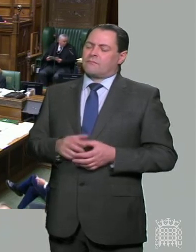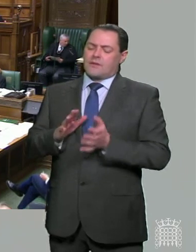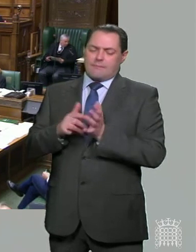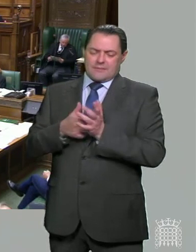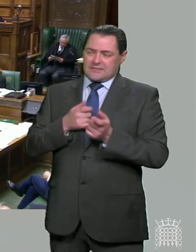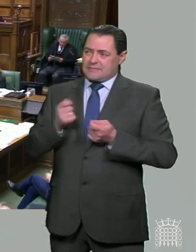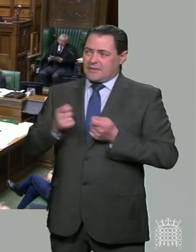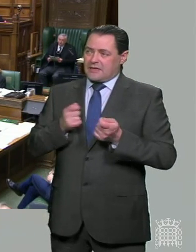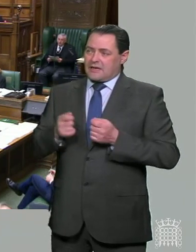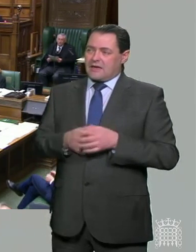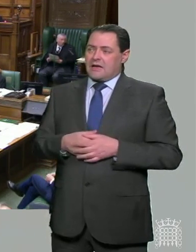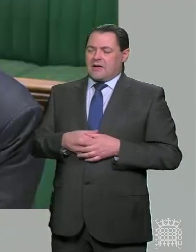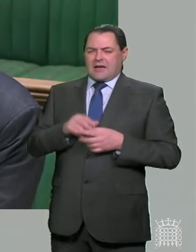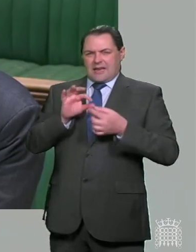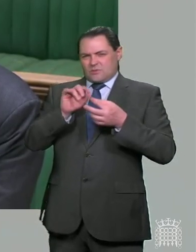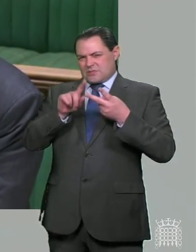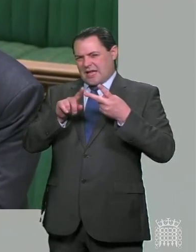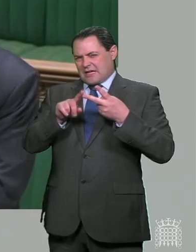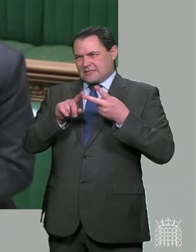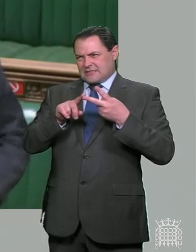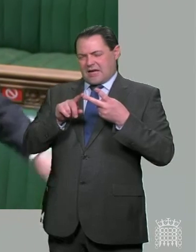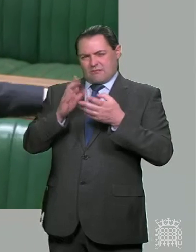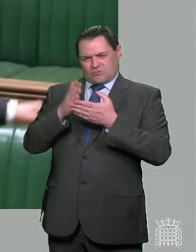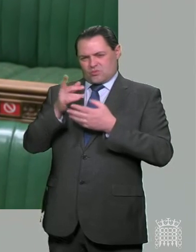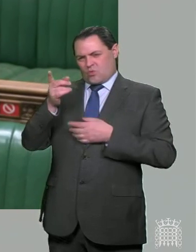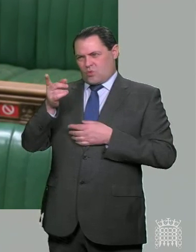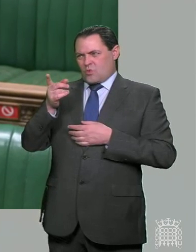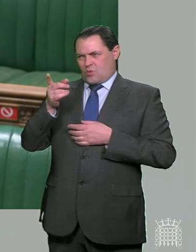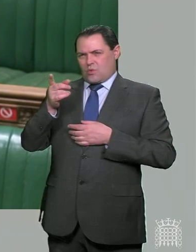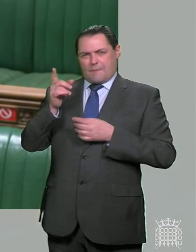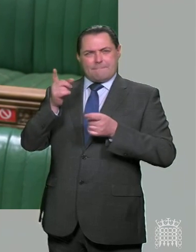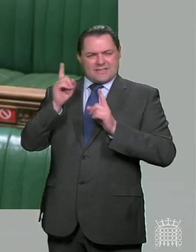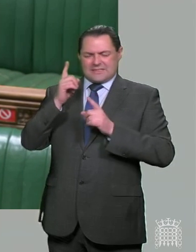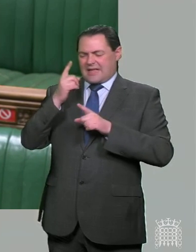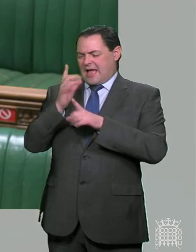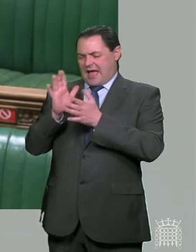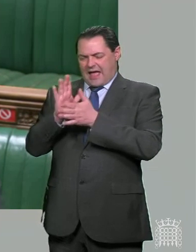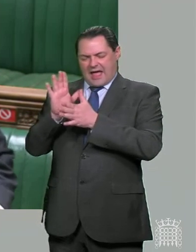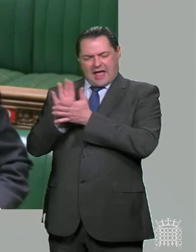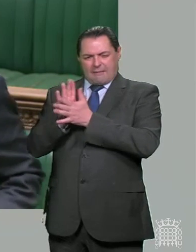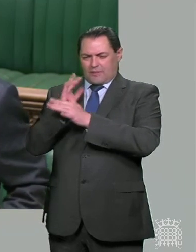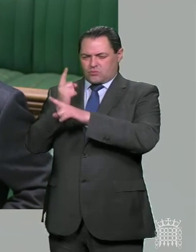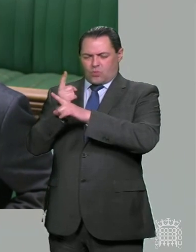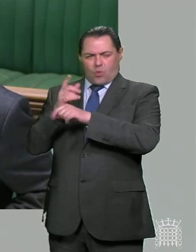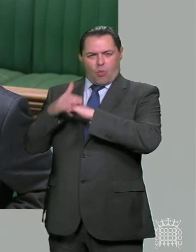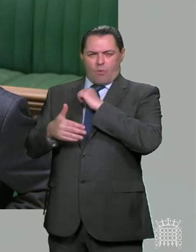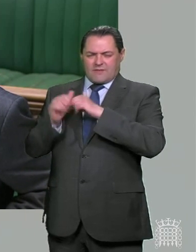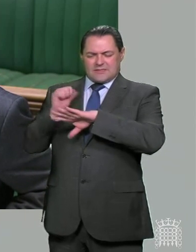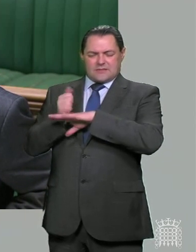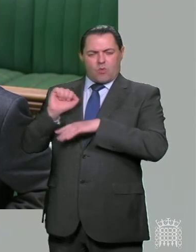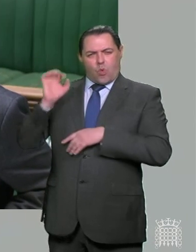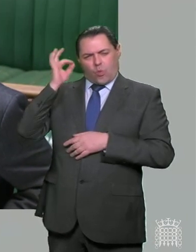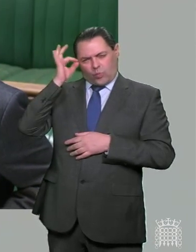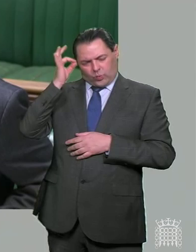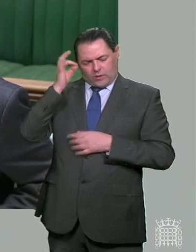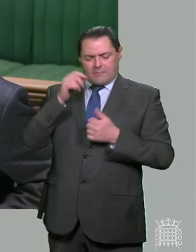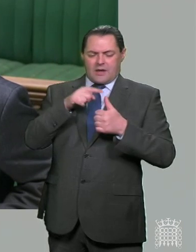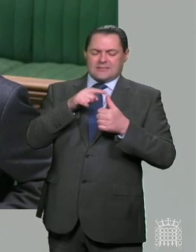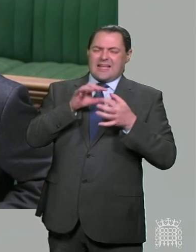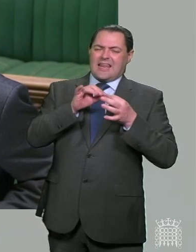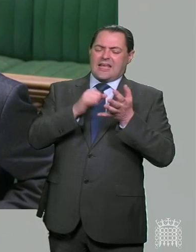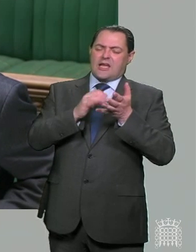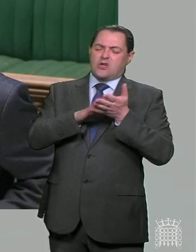On my honourable Friend’s second point, I am sure that the relevant Minister would be happy to meet and consult him.